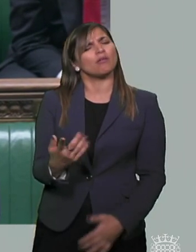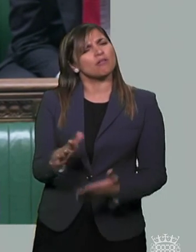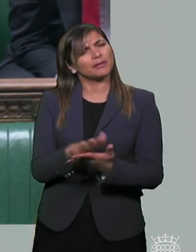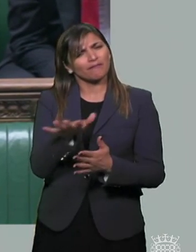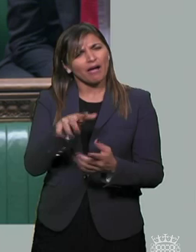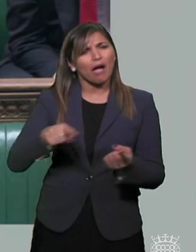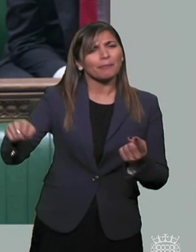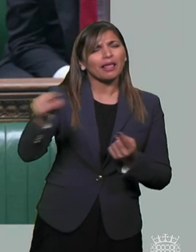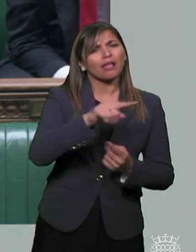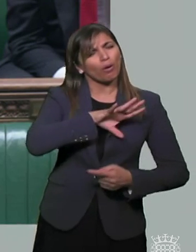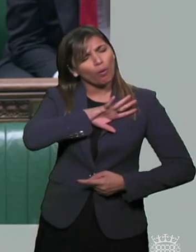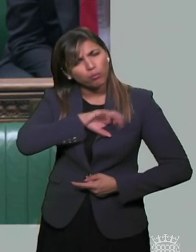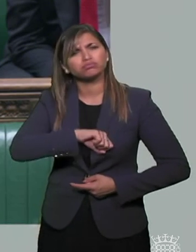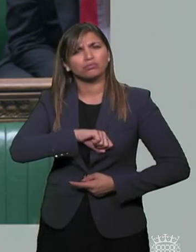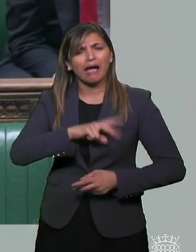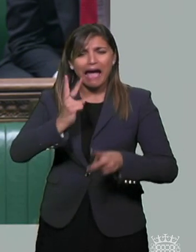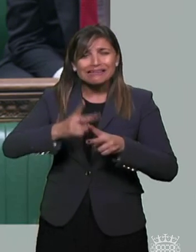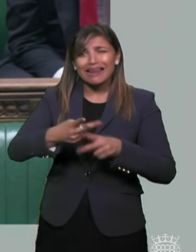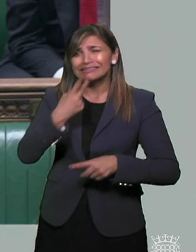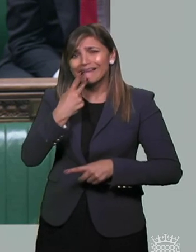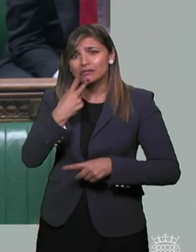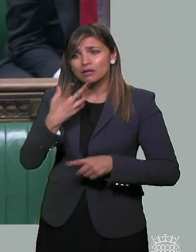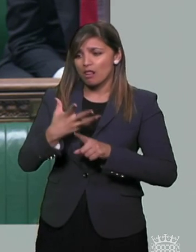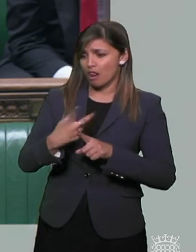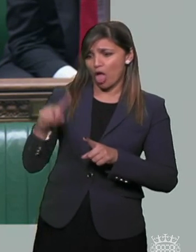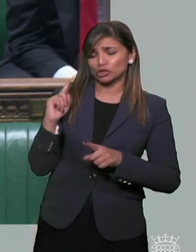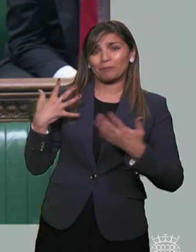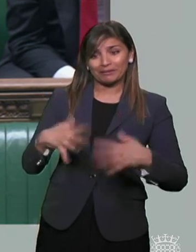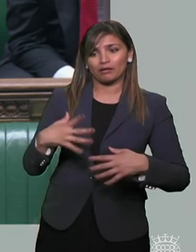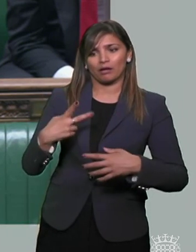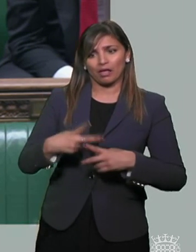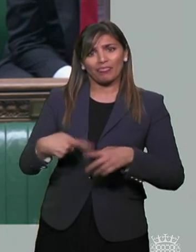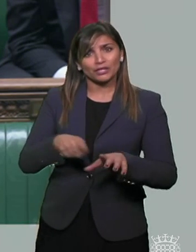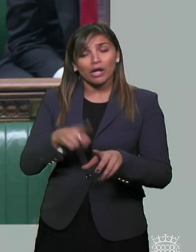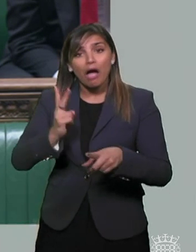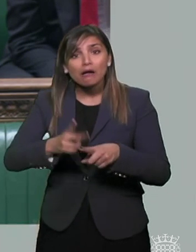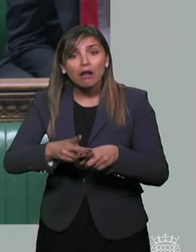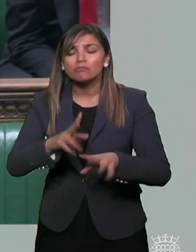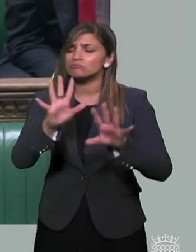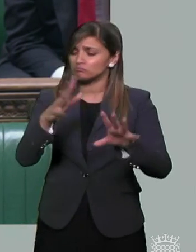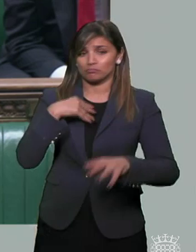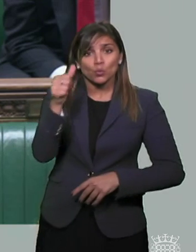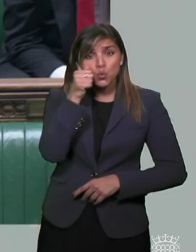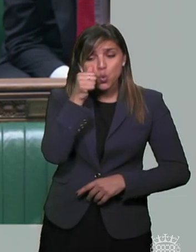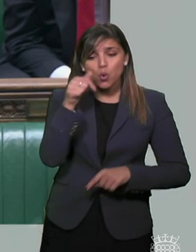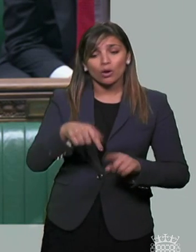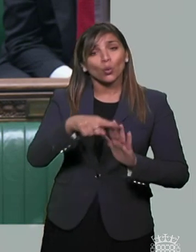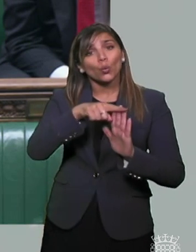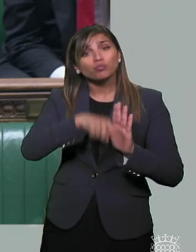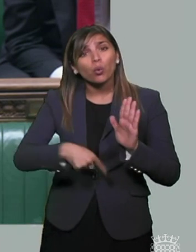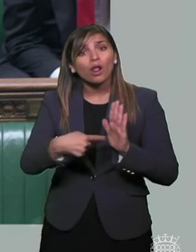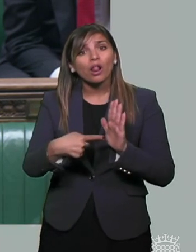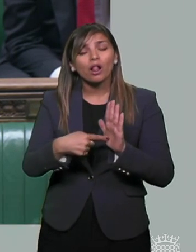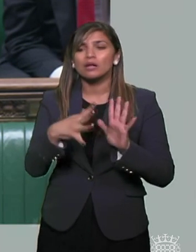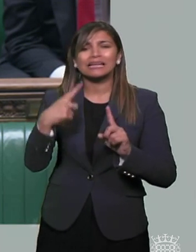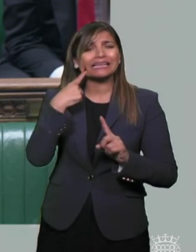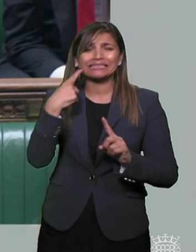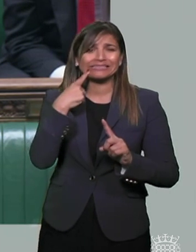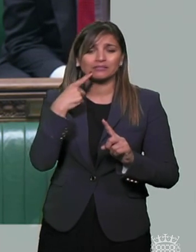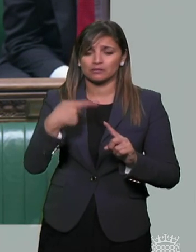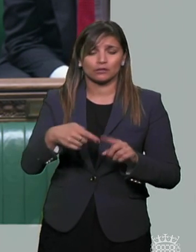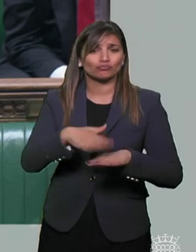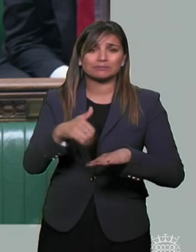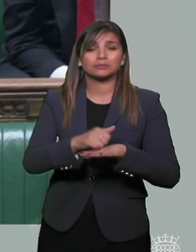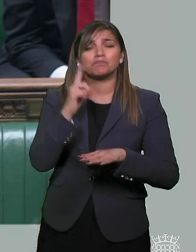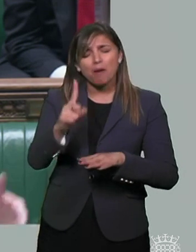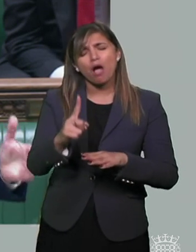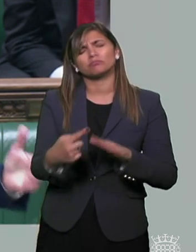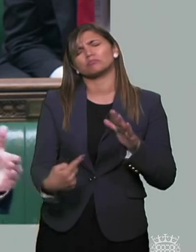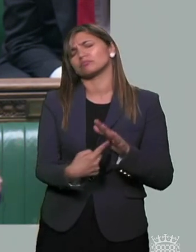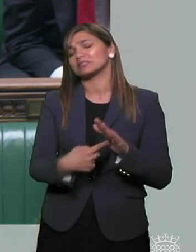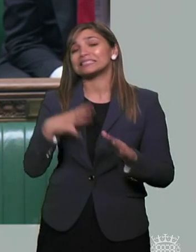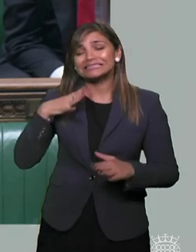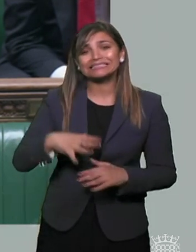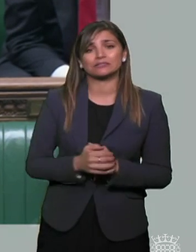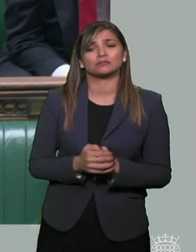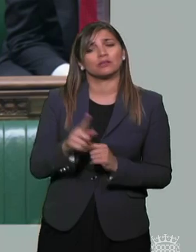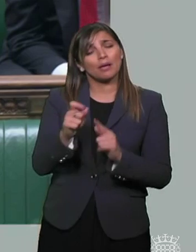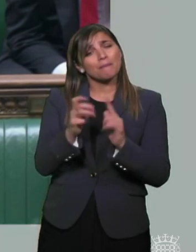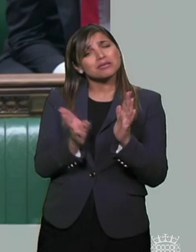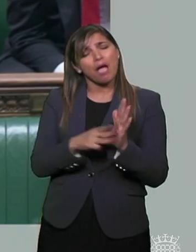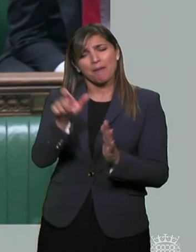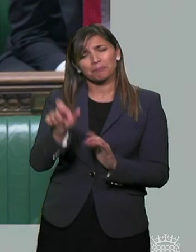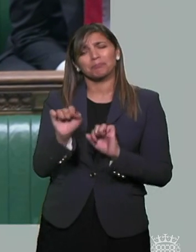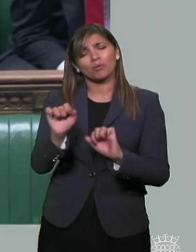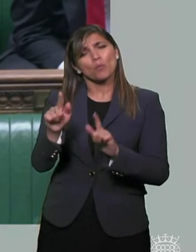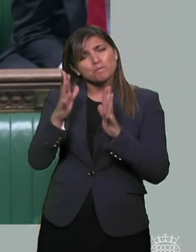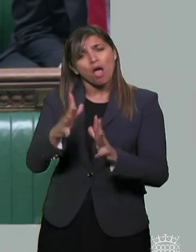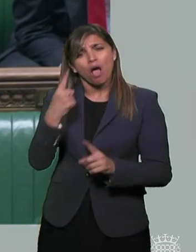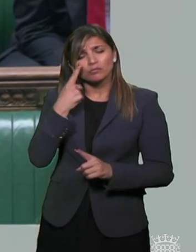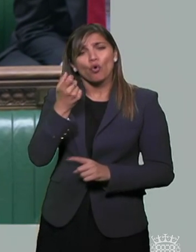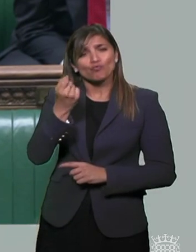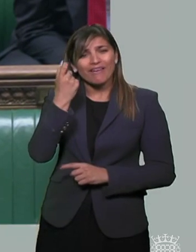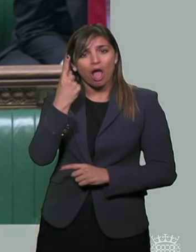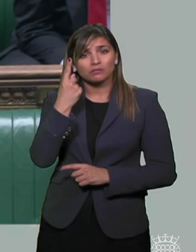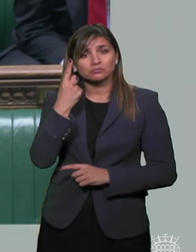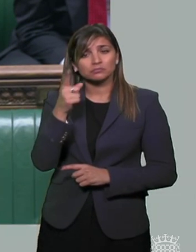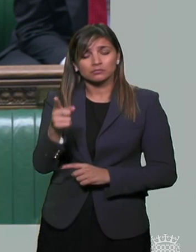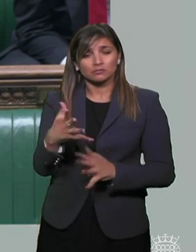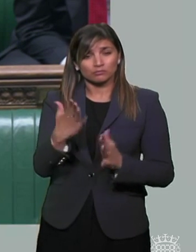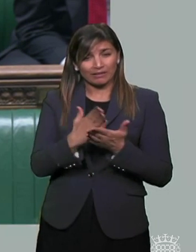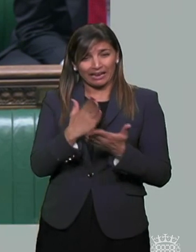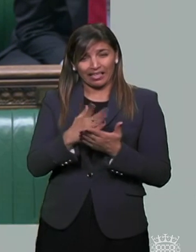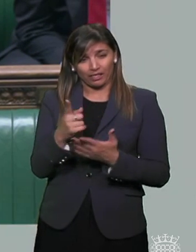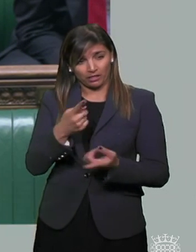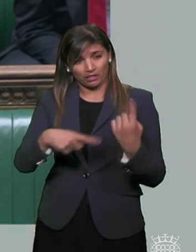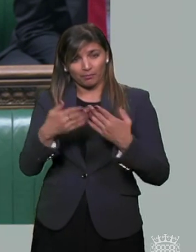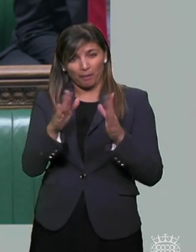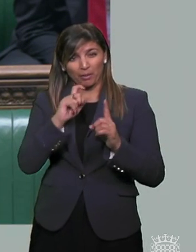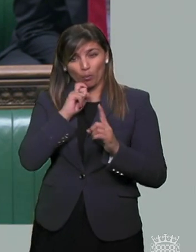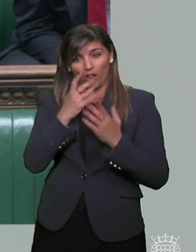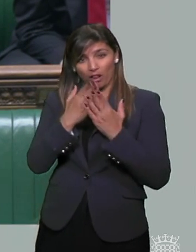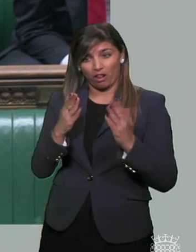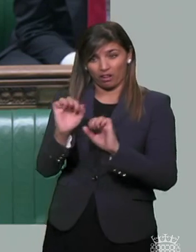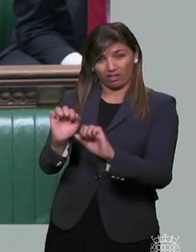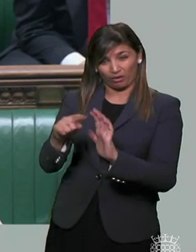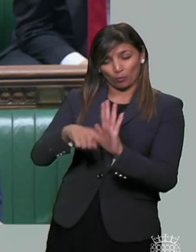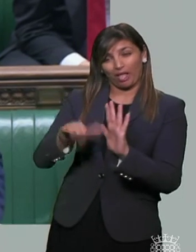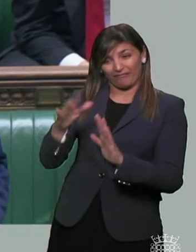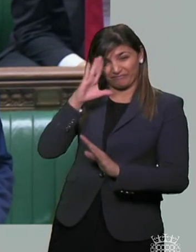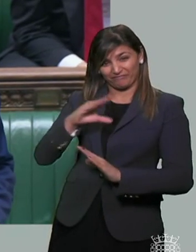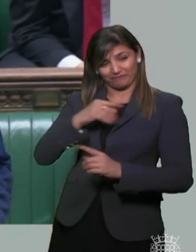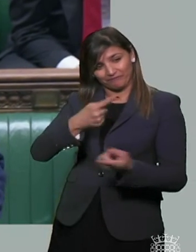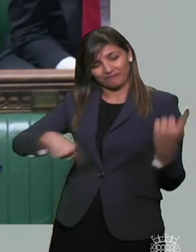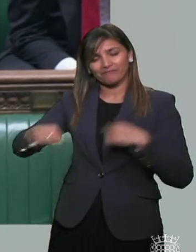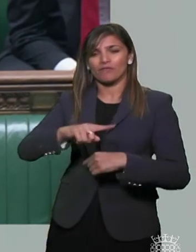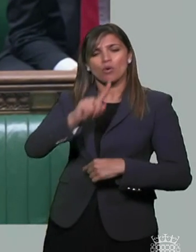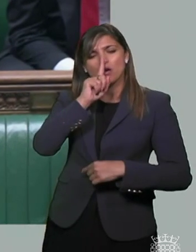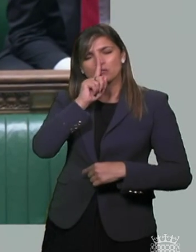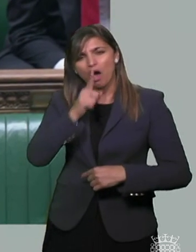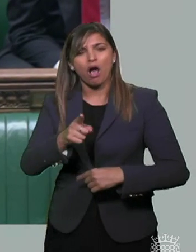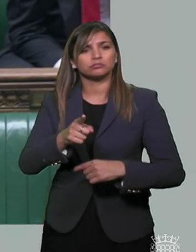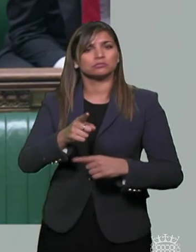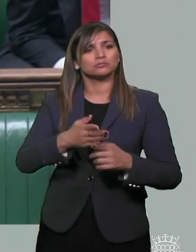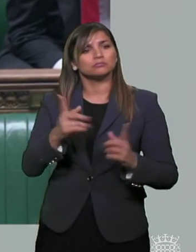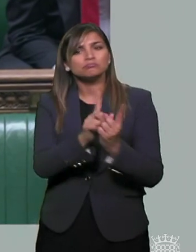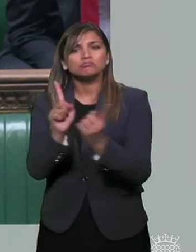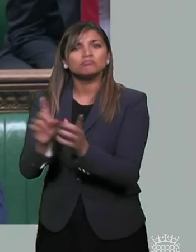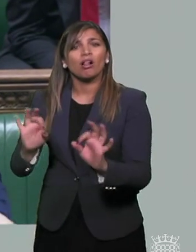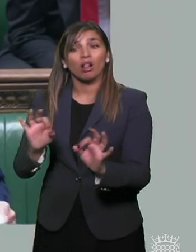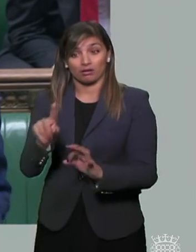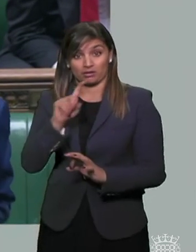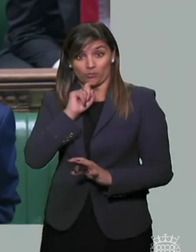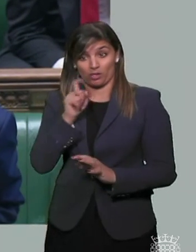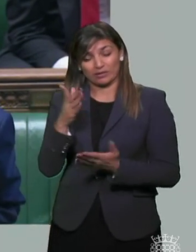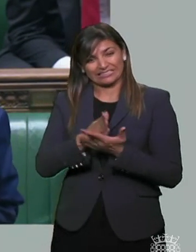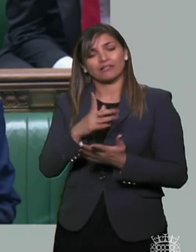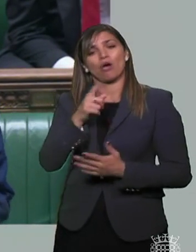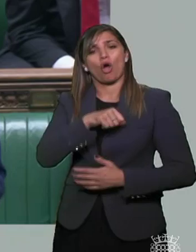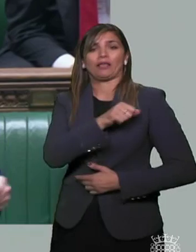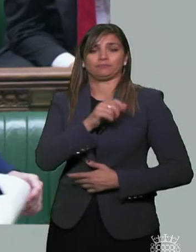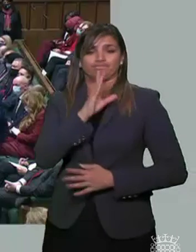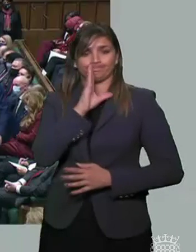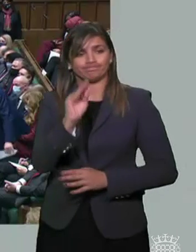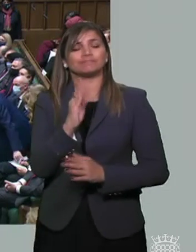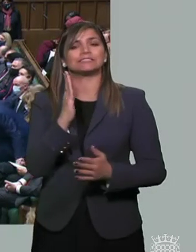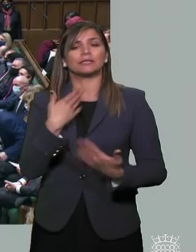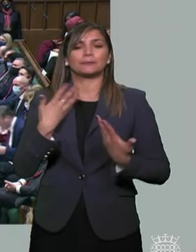The message from the Government has to be “We know that following the rules won’t be easy this Christmas, but it is necessary.” Can the Prime Minister not see that he has no hope of regaining the moral authority to deliver that difficult message if he cannot be straight with the British public about the rule breaking in Downing Street last Christmas?